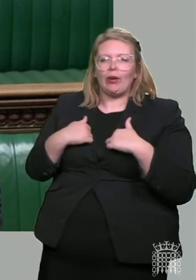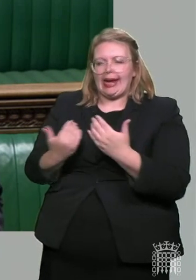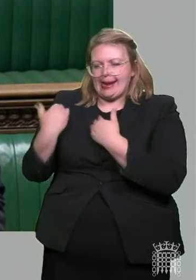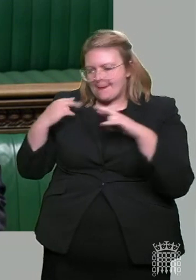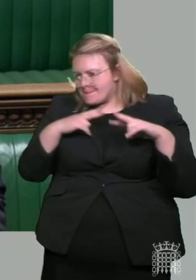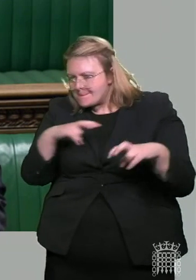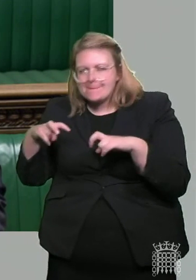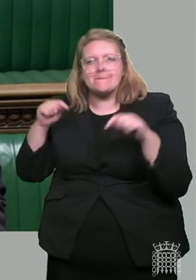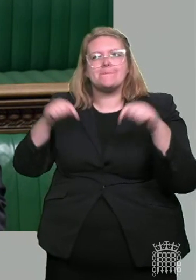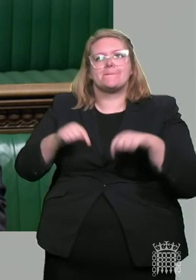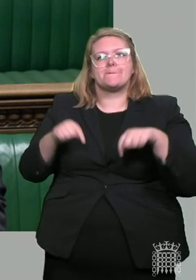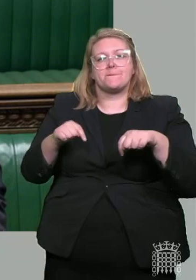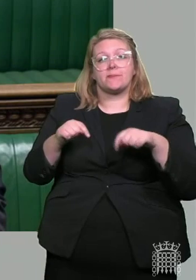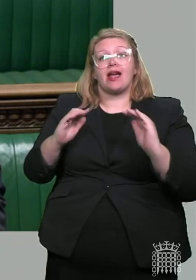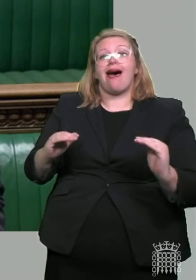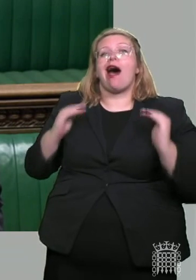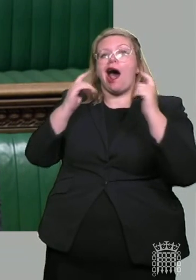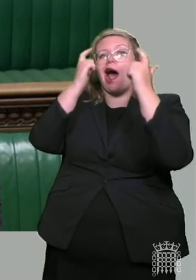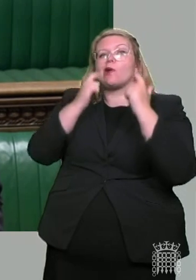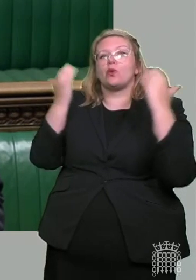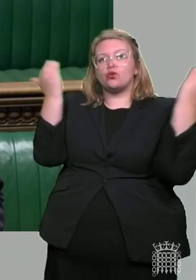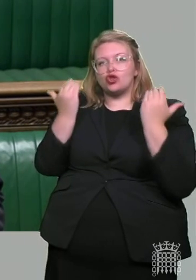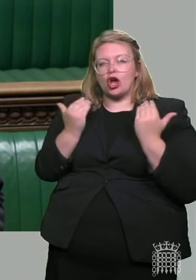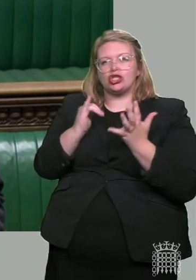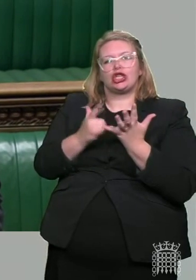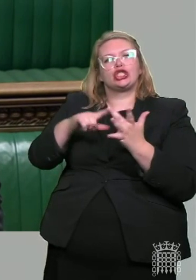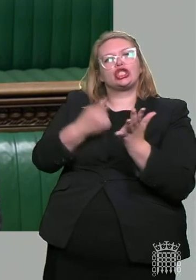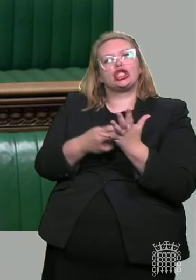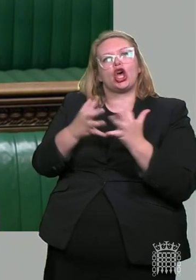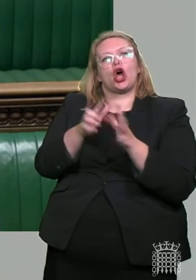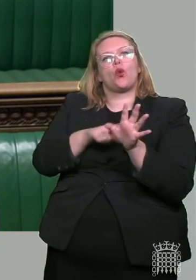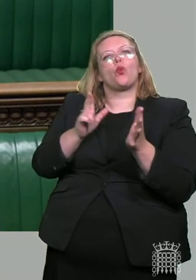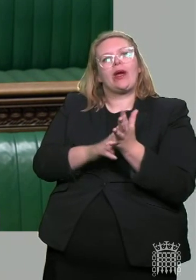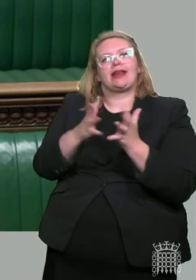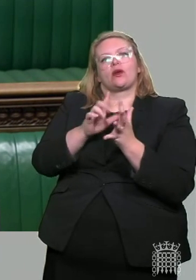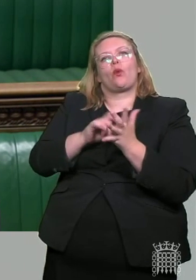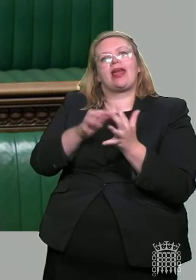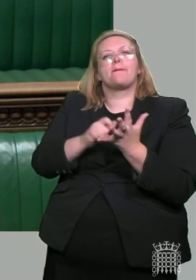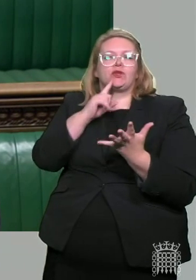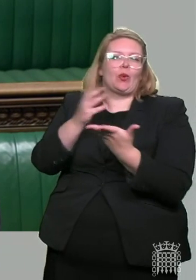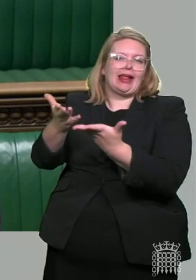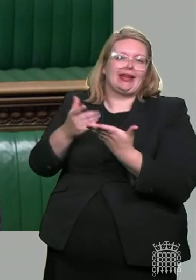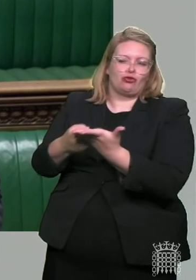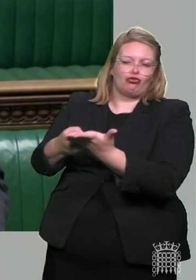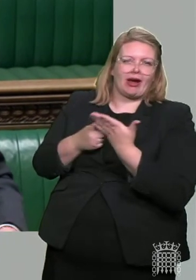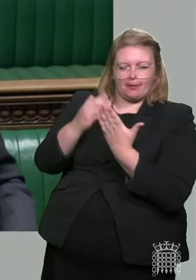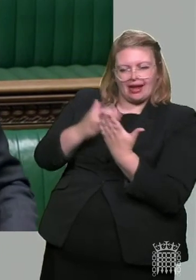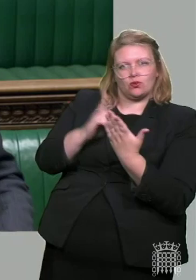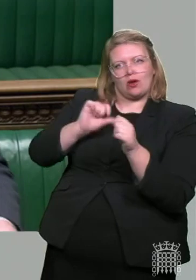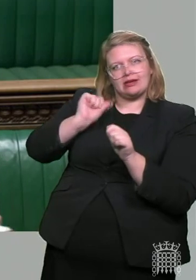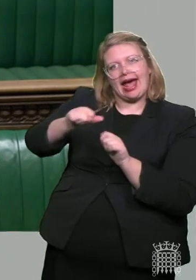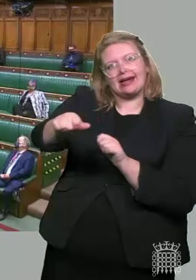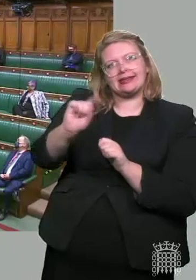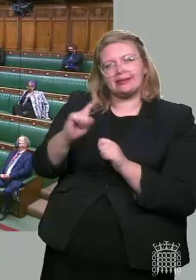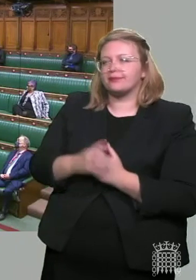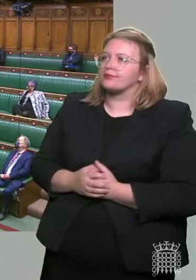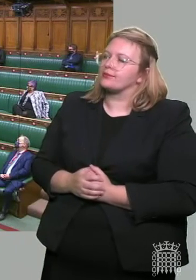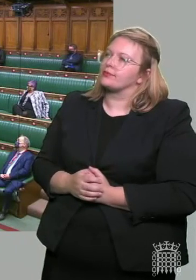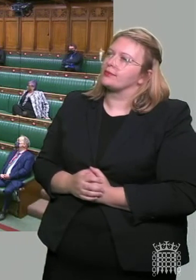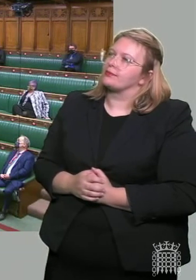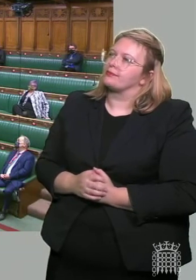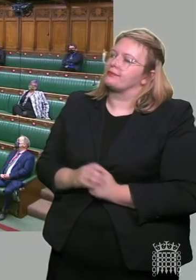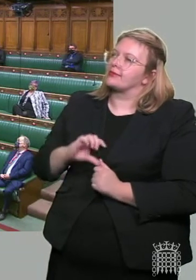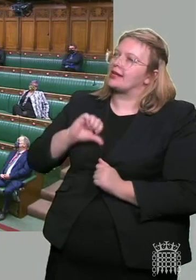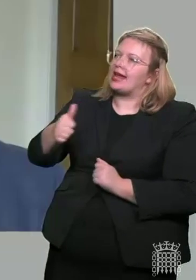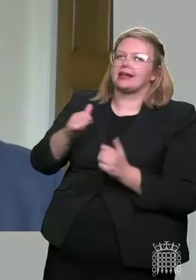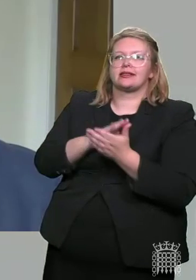The former High Court judge Sir Wyn Williams will be making recommendations about what further actions—what further apologies—we need to make.